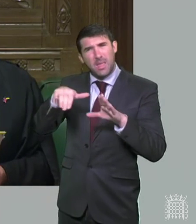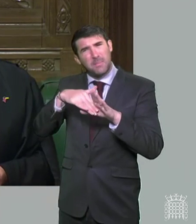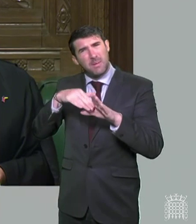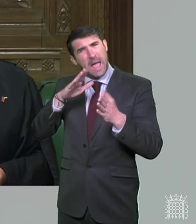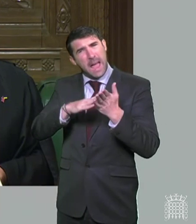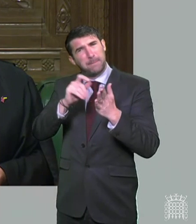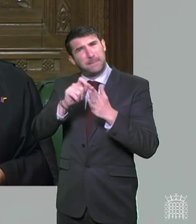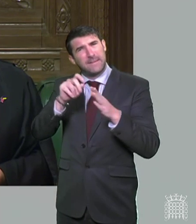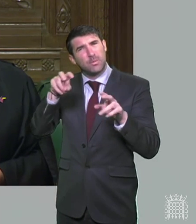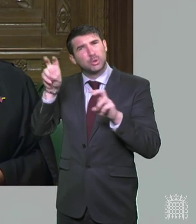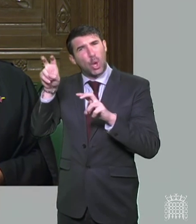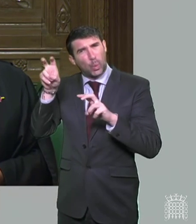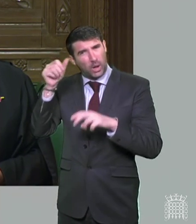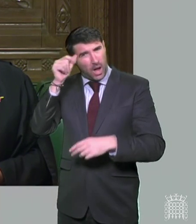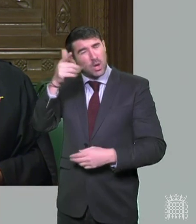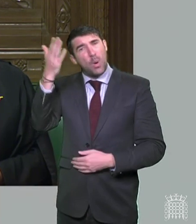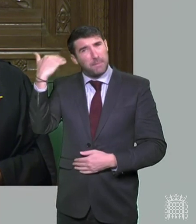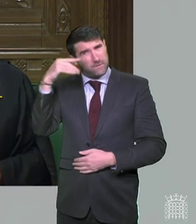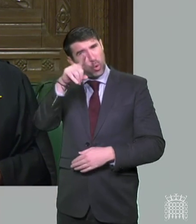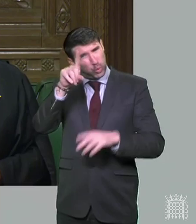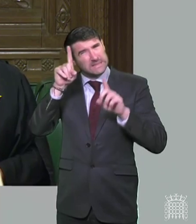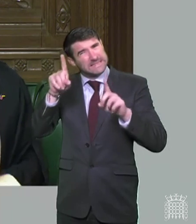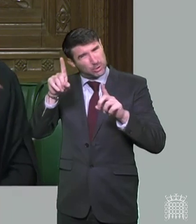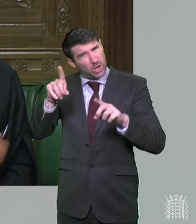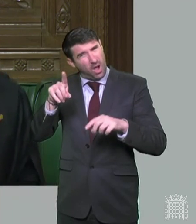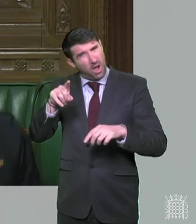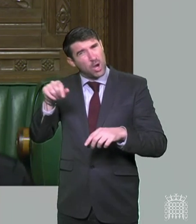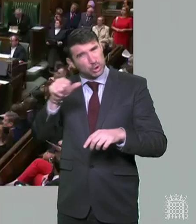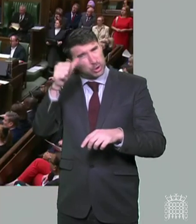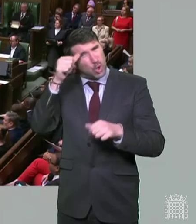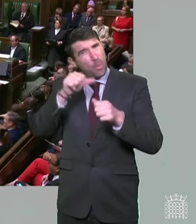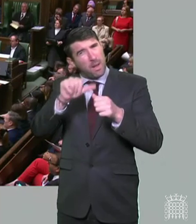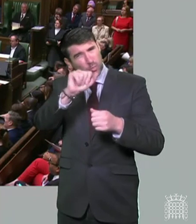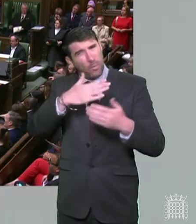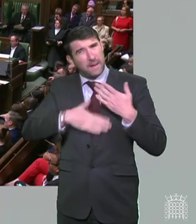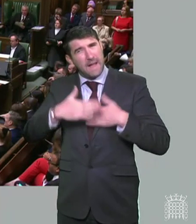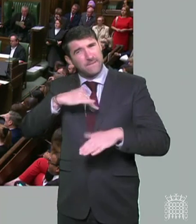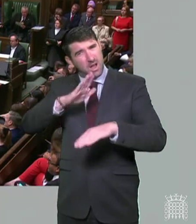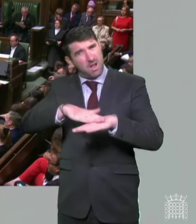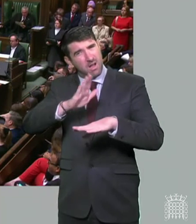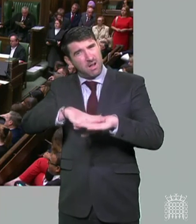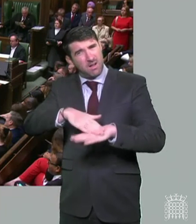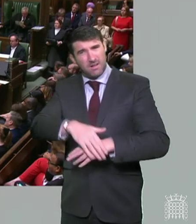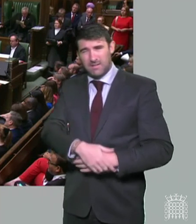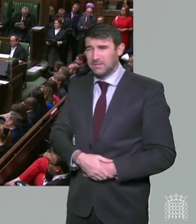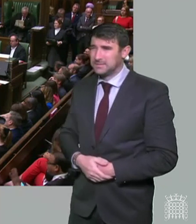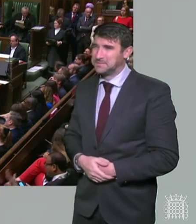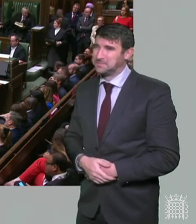I know that as a former teacher he will want to show better behaviour than he is showing at the moment.